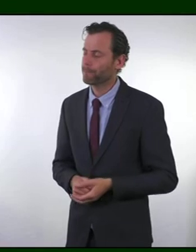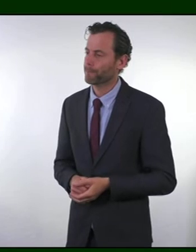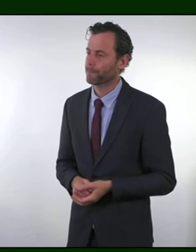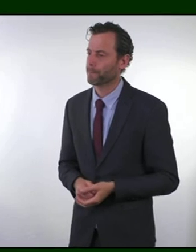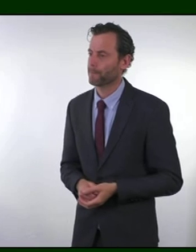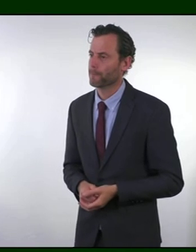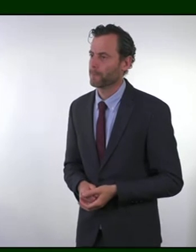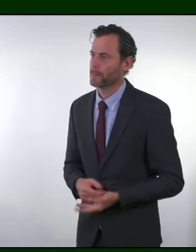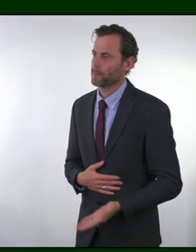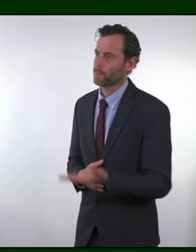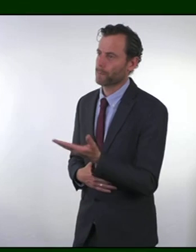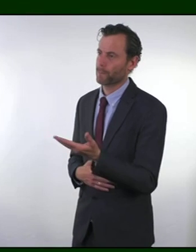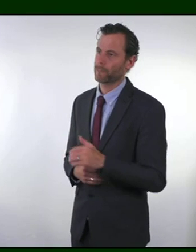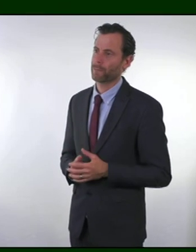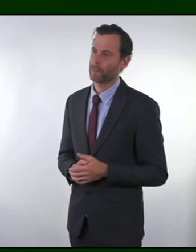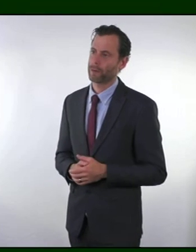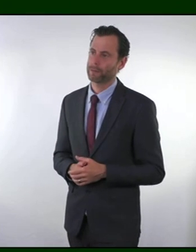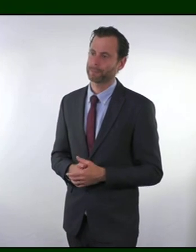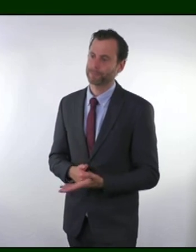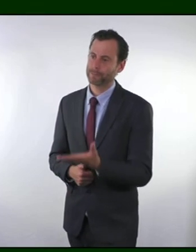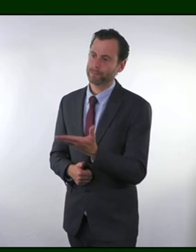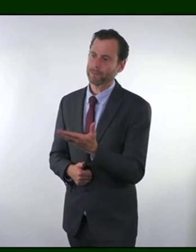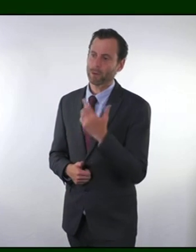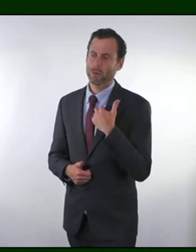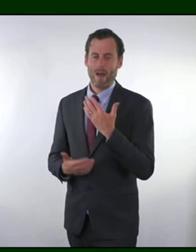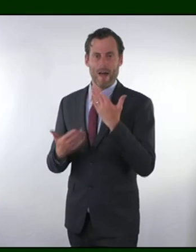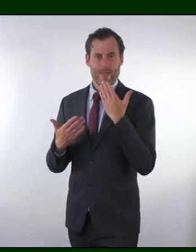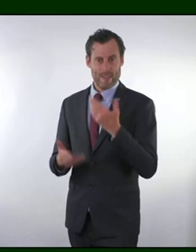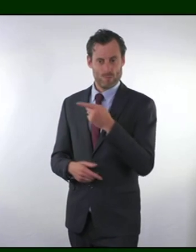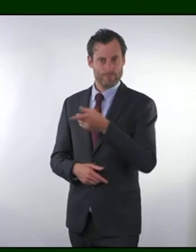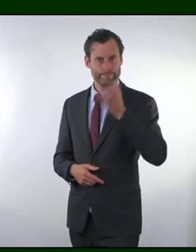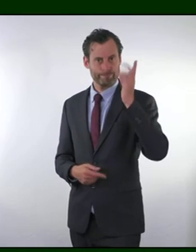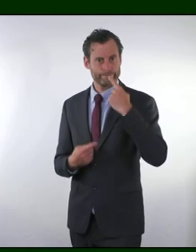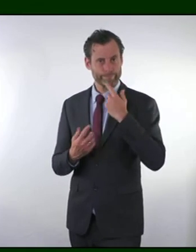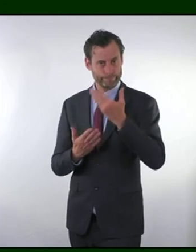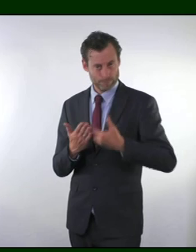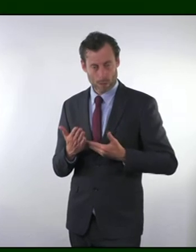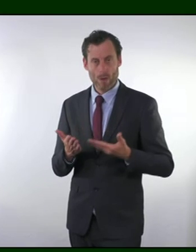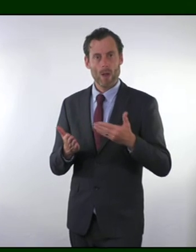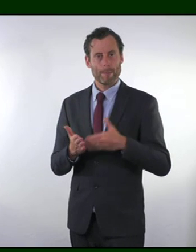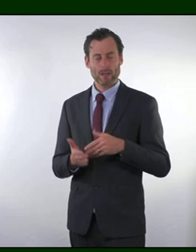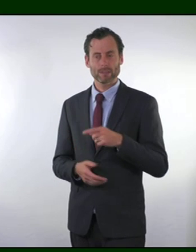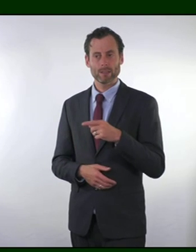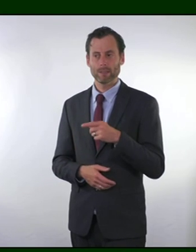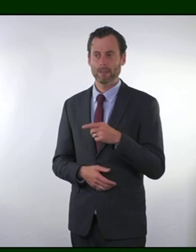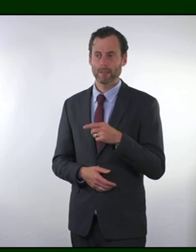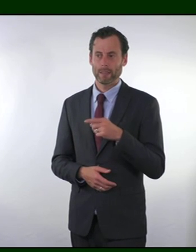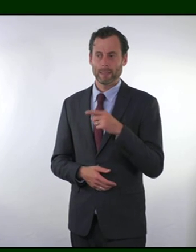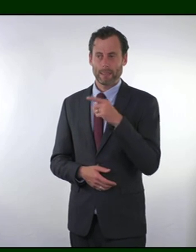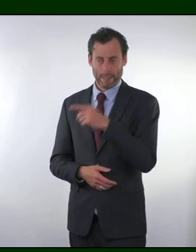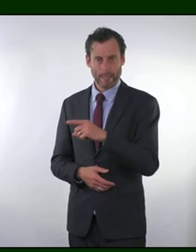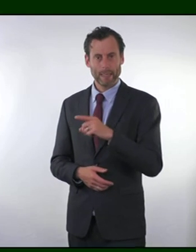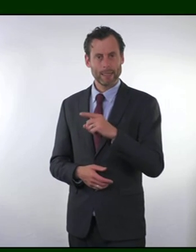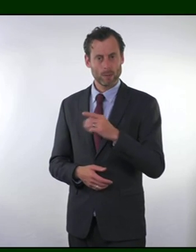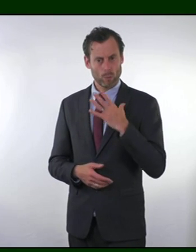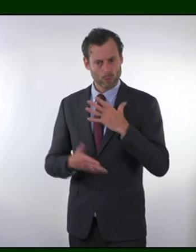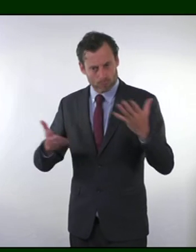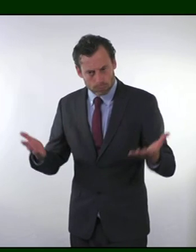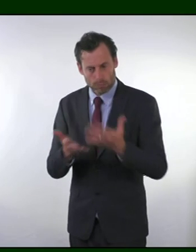I thank the Chancellor for his statement and also for his kind words that he is considering my proposals on recapitalising the SME sector.